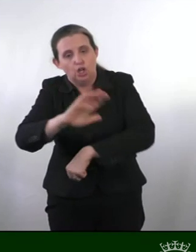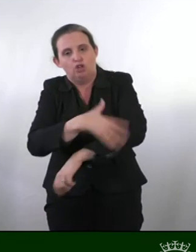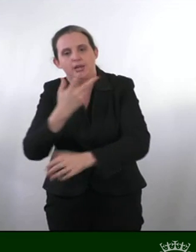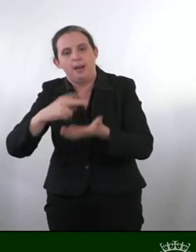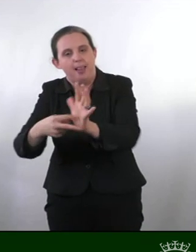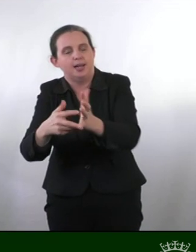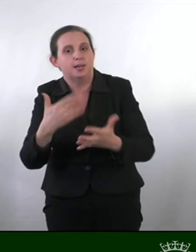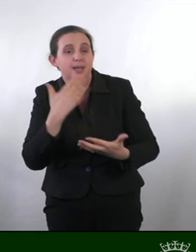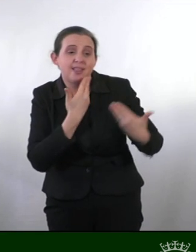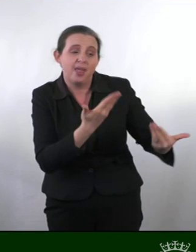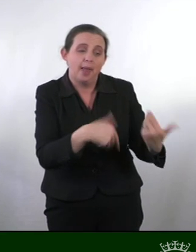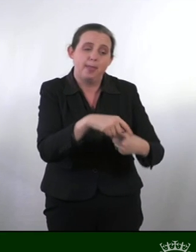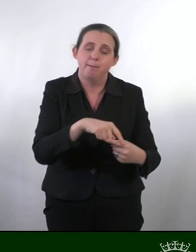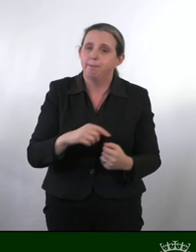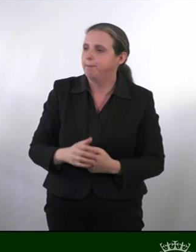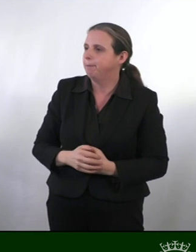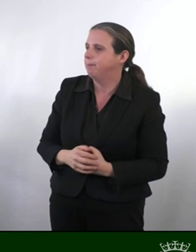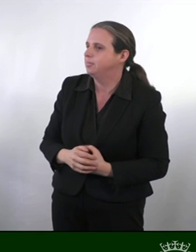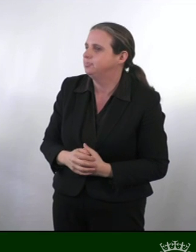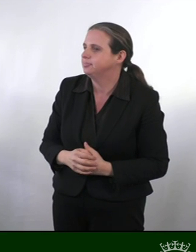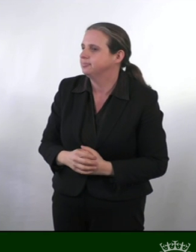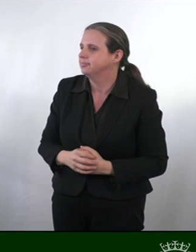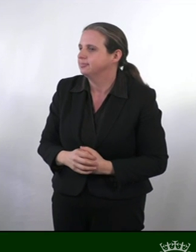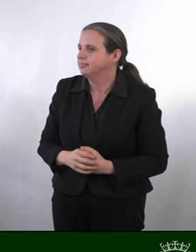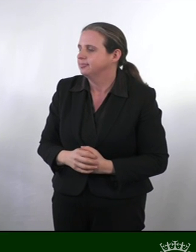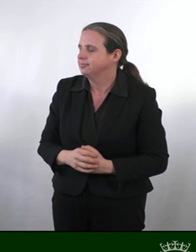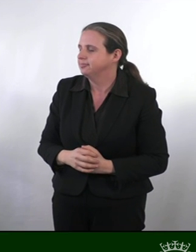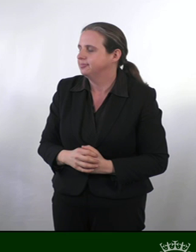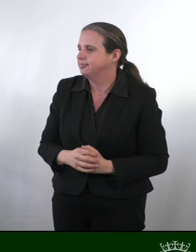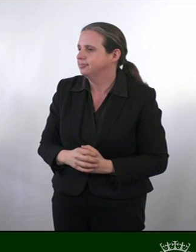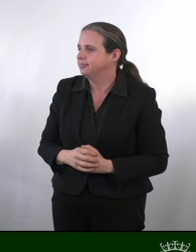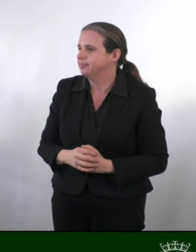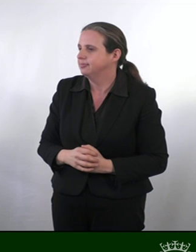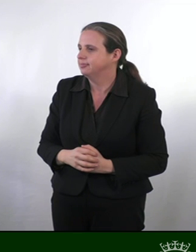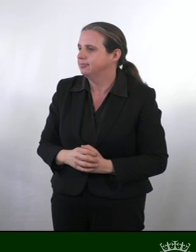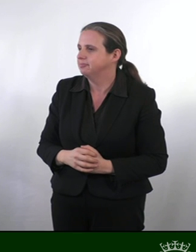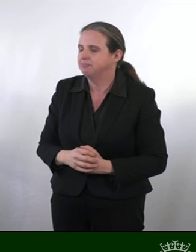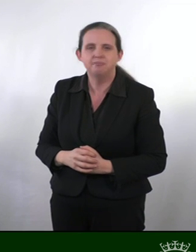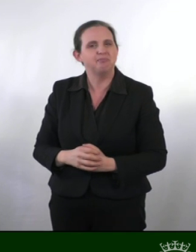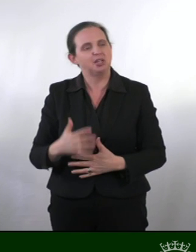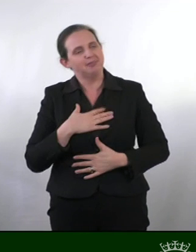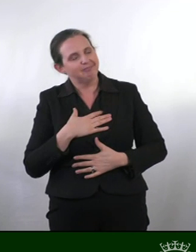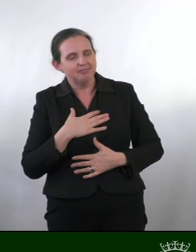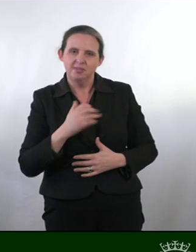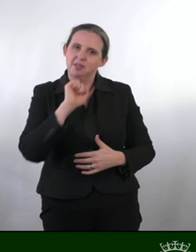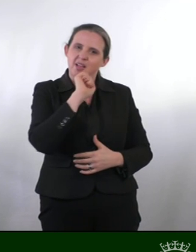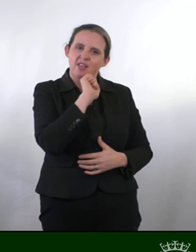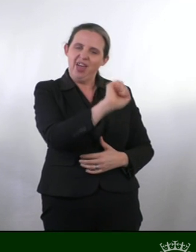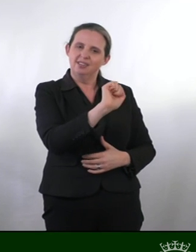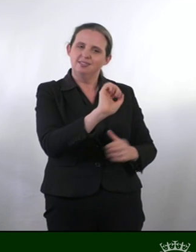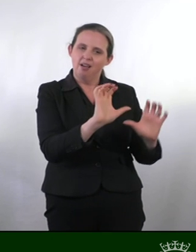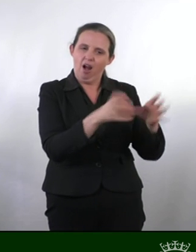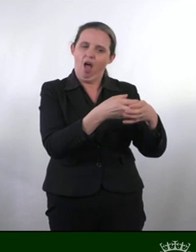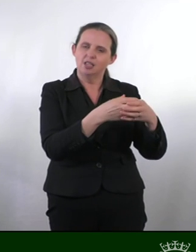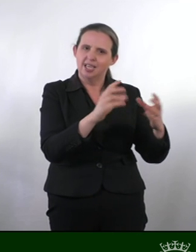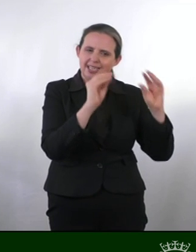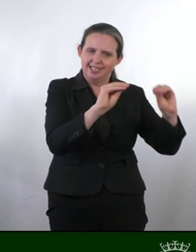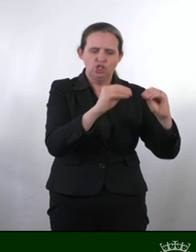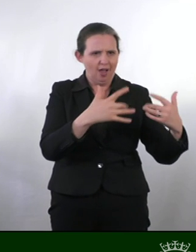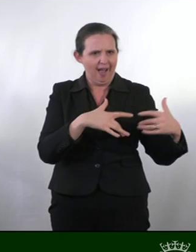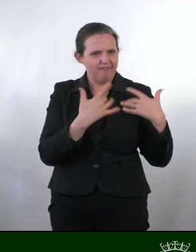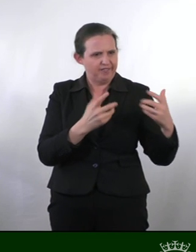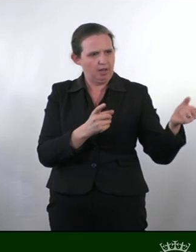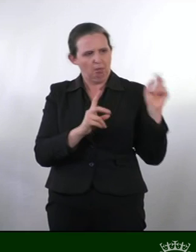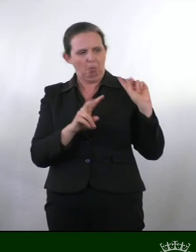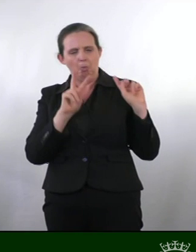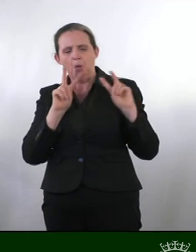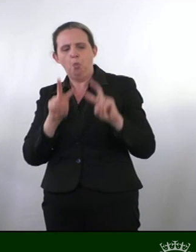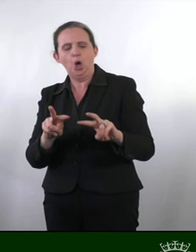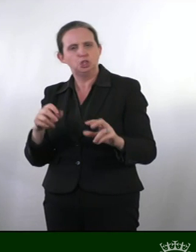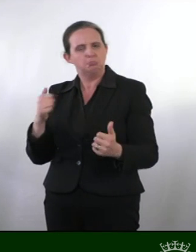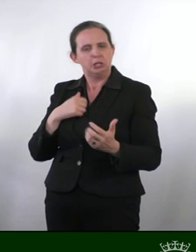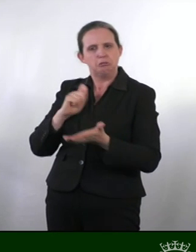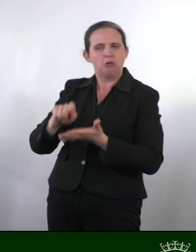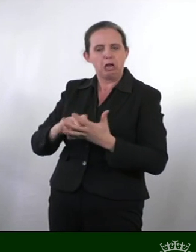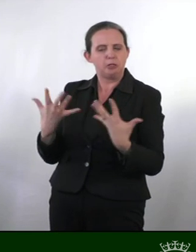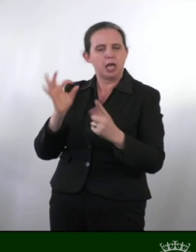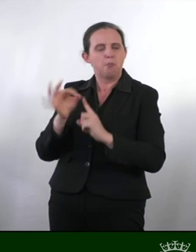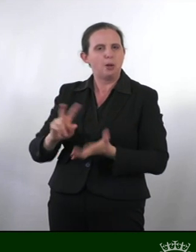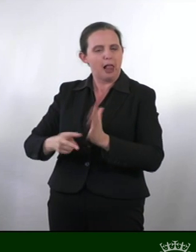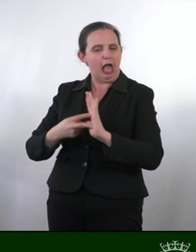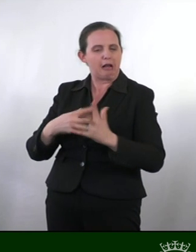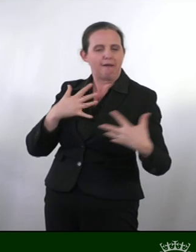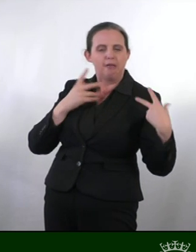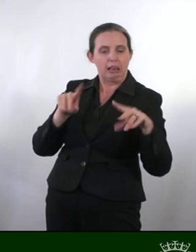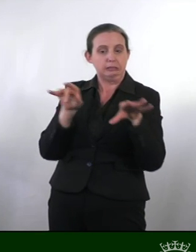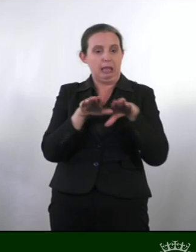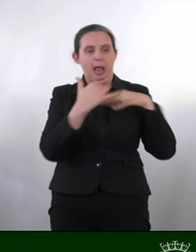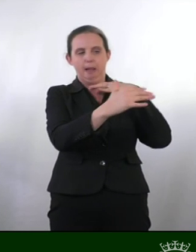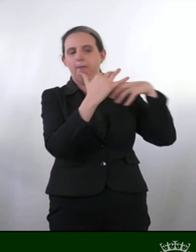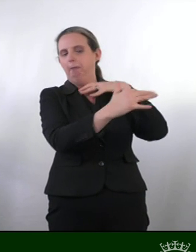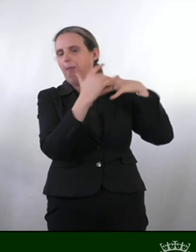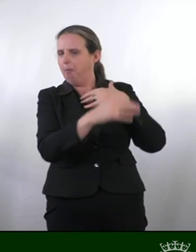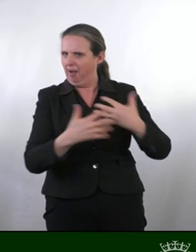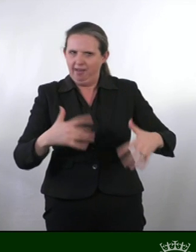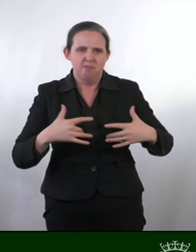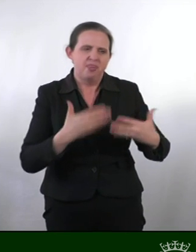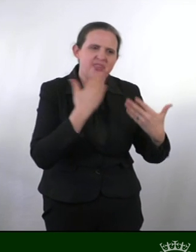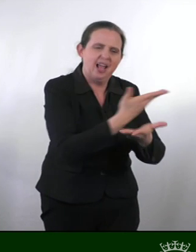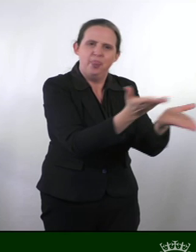It is quite uncanny; it is as though Miss Twitchett and her class were standing over my shoulder as I wrote the 10-point plan, and I thank them for their telepathic inspiration.